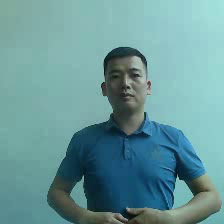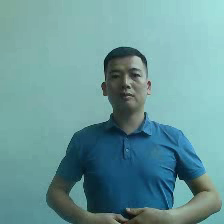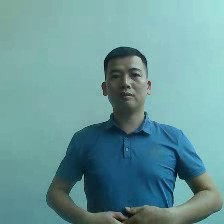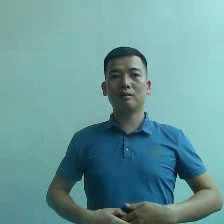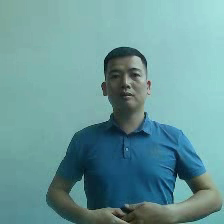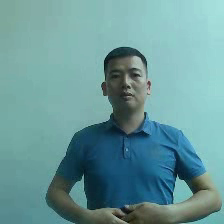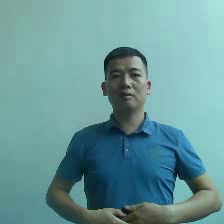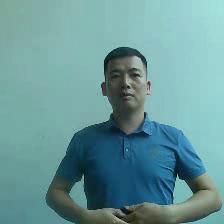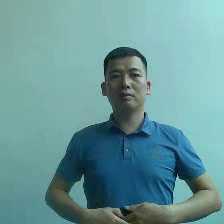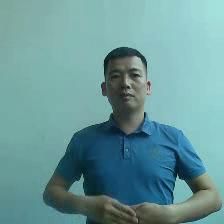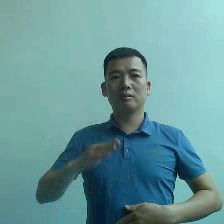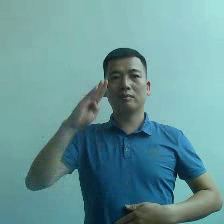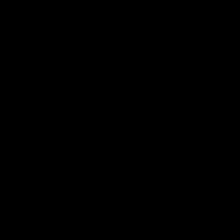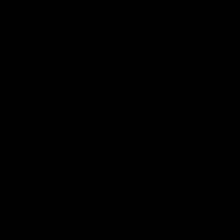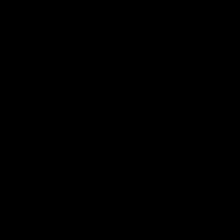Chậm lại